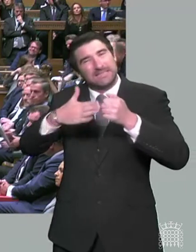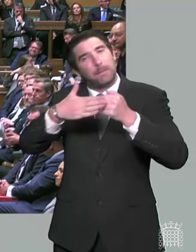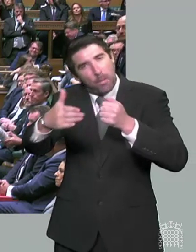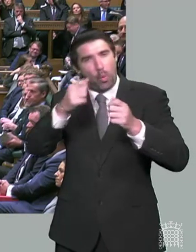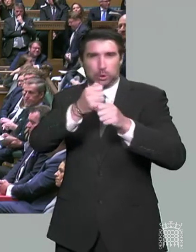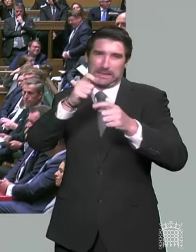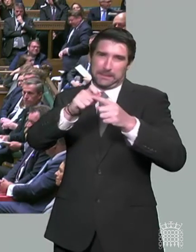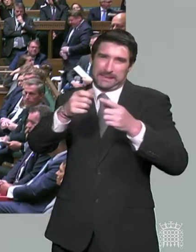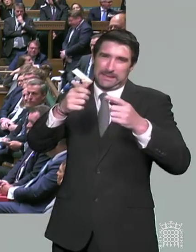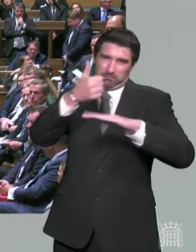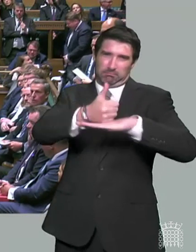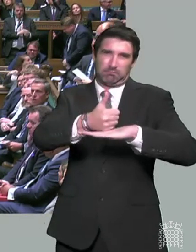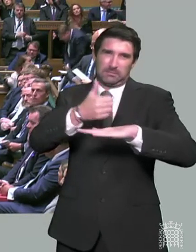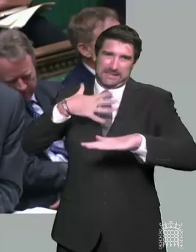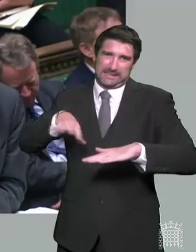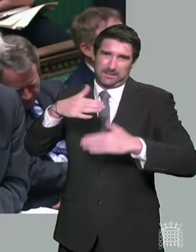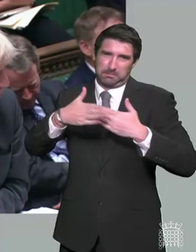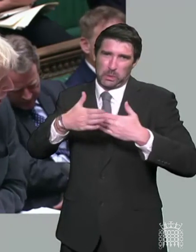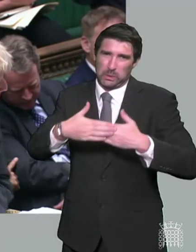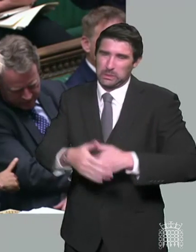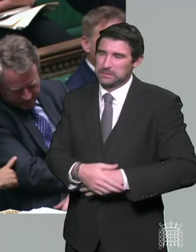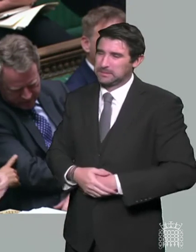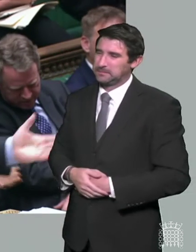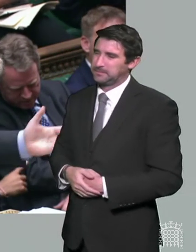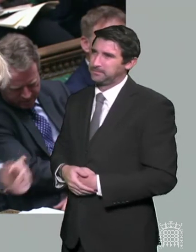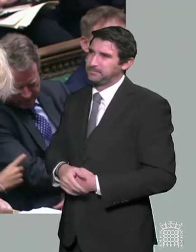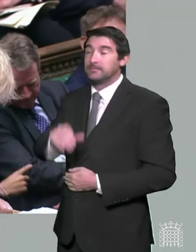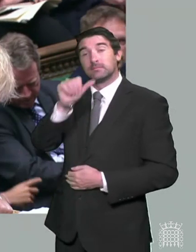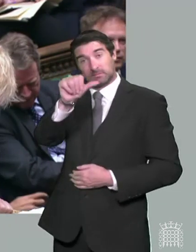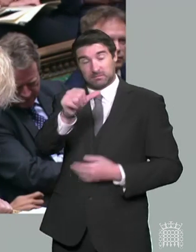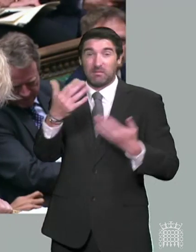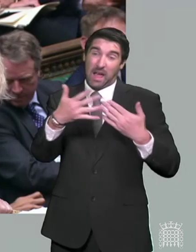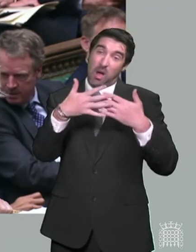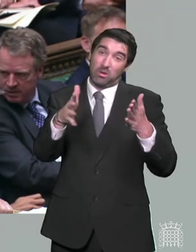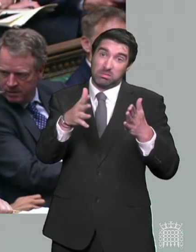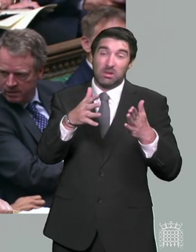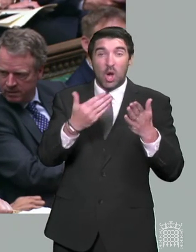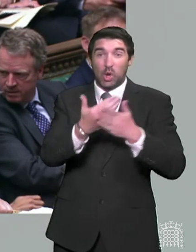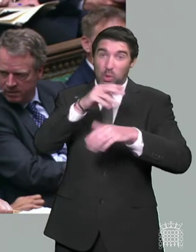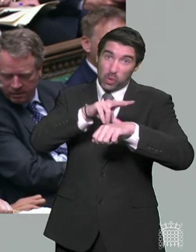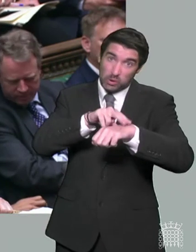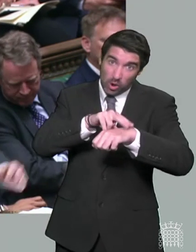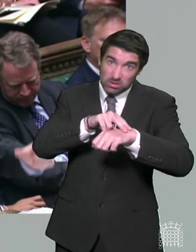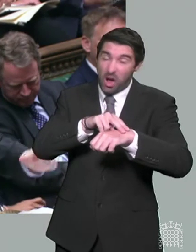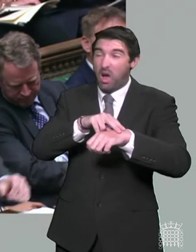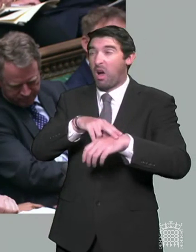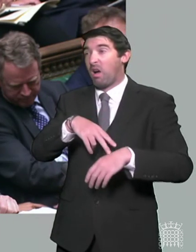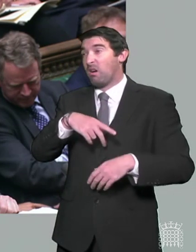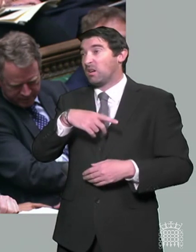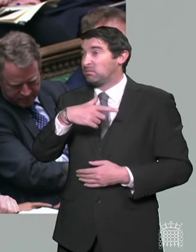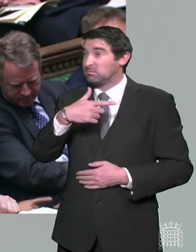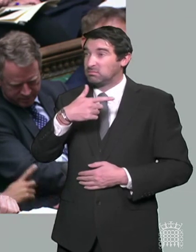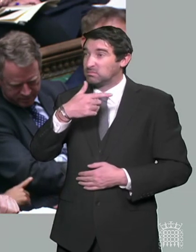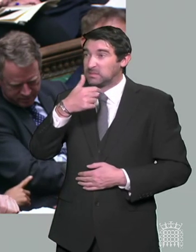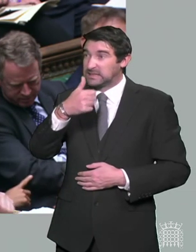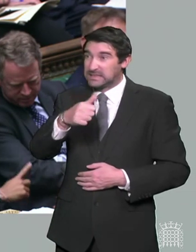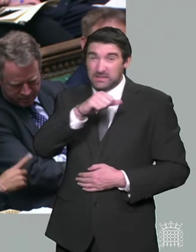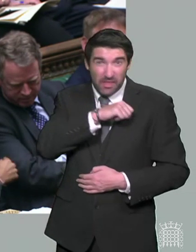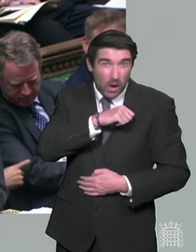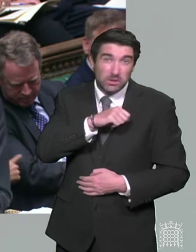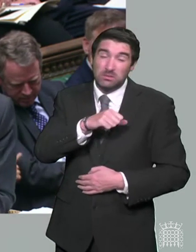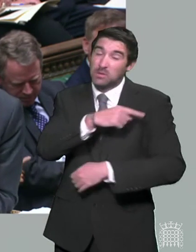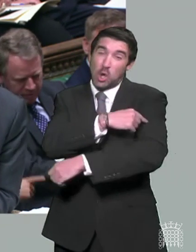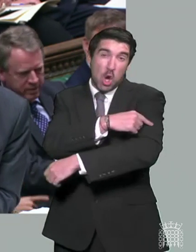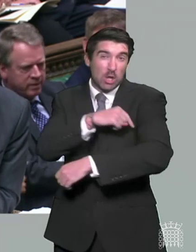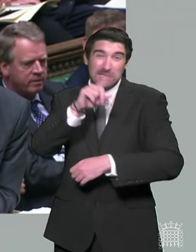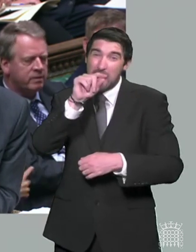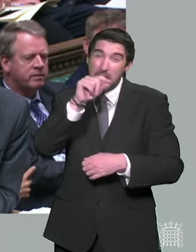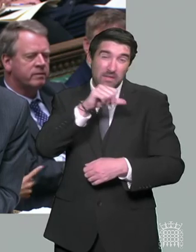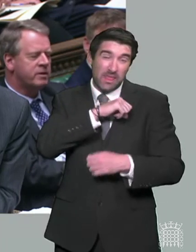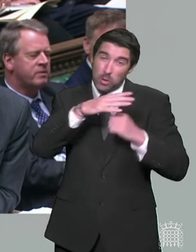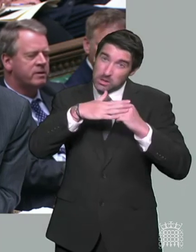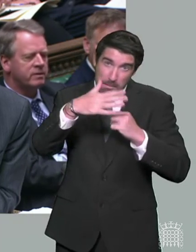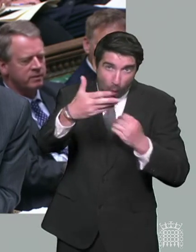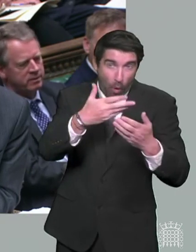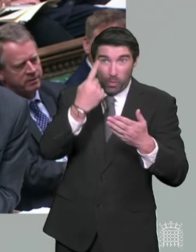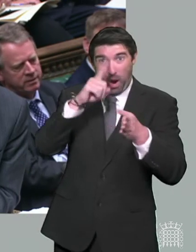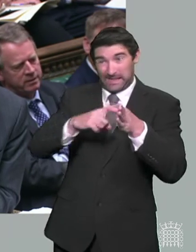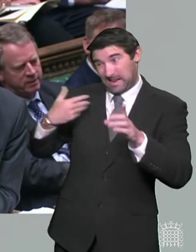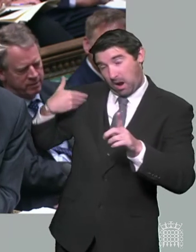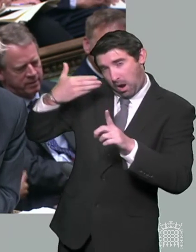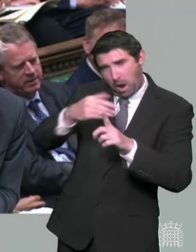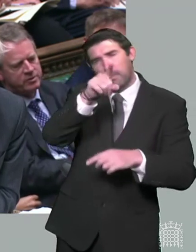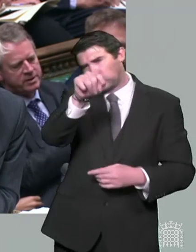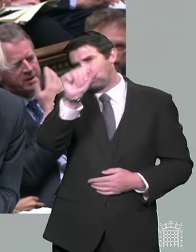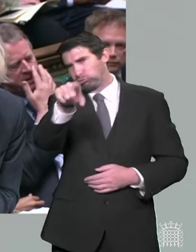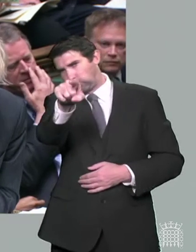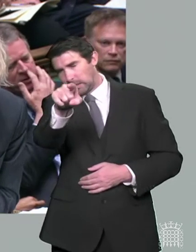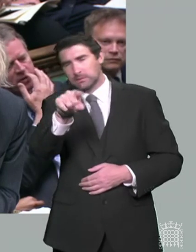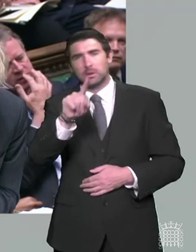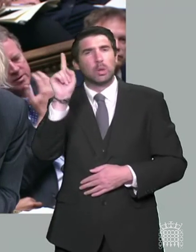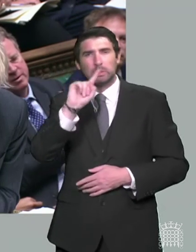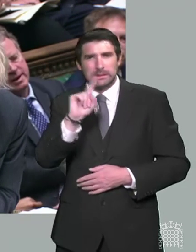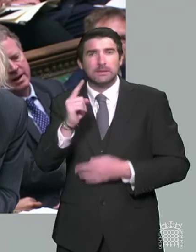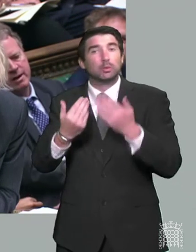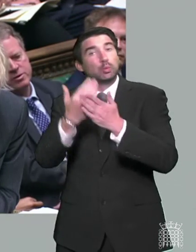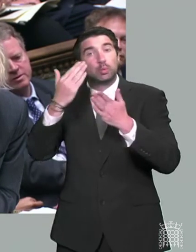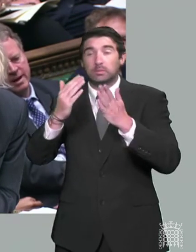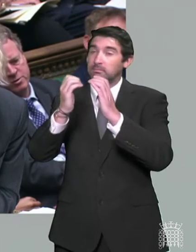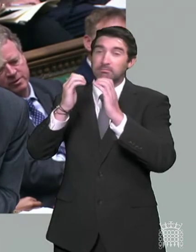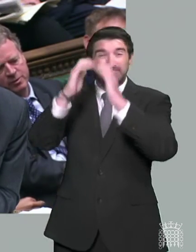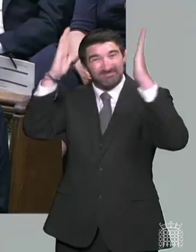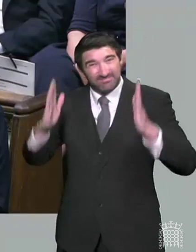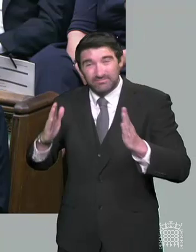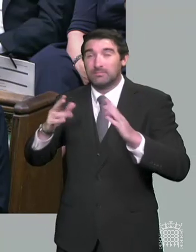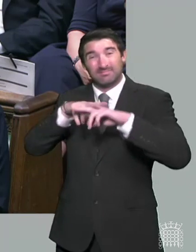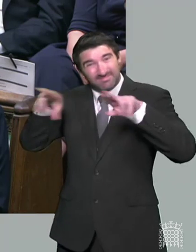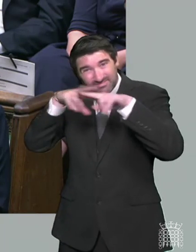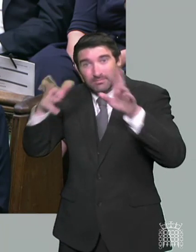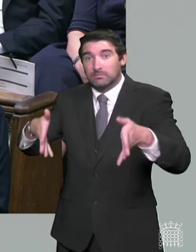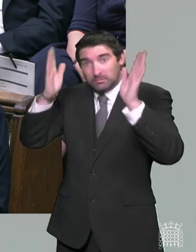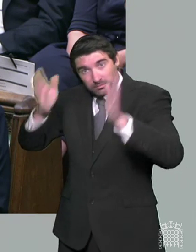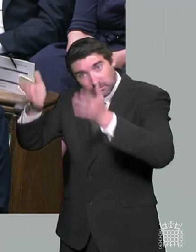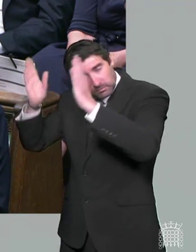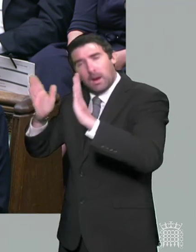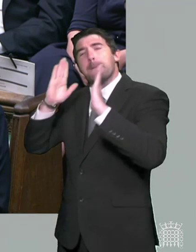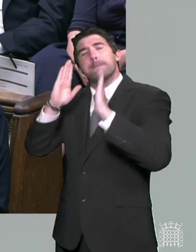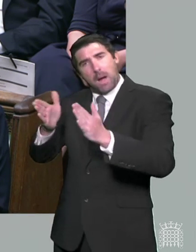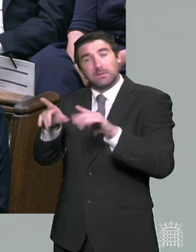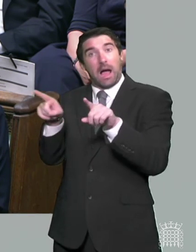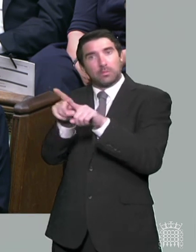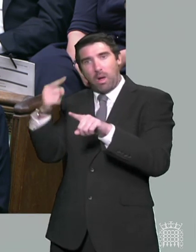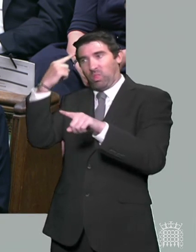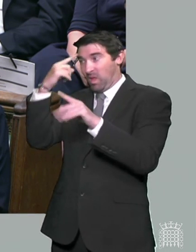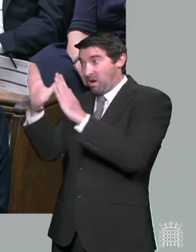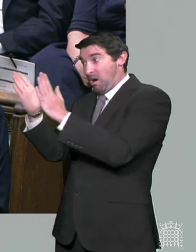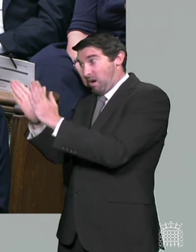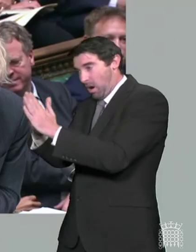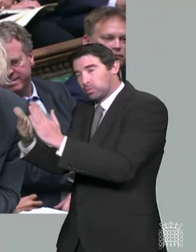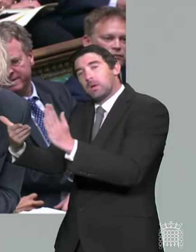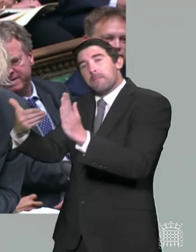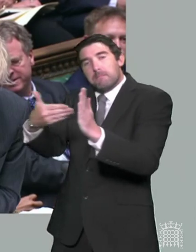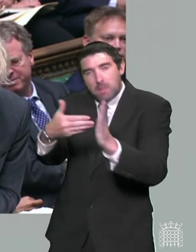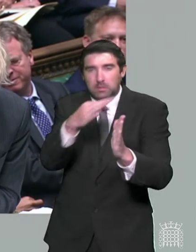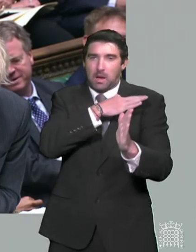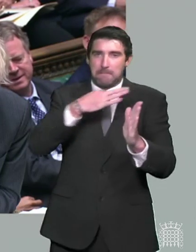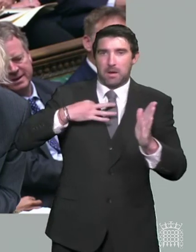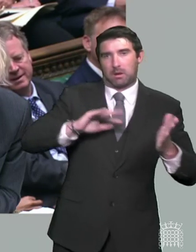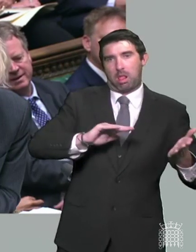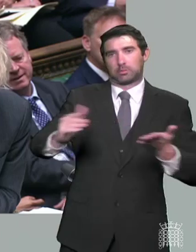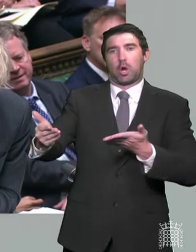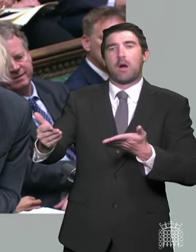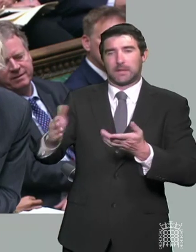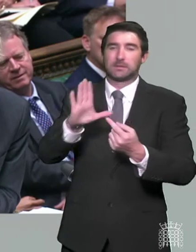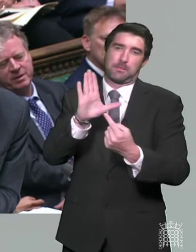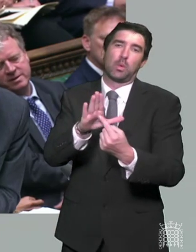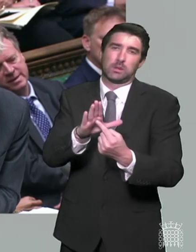Yes, of course. We have 6,000 more doctors, 1,200 more GPs than this time last year and 11,800 more nurses, but we must make sure that areas with sensitive new development have the infrastructure and services, particularly medical services, that they need.